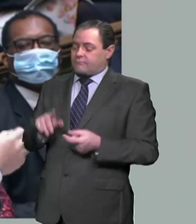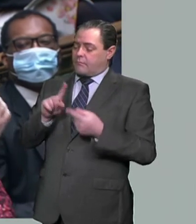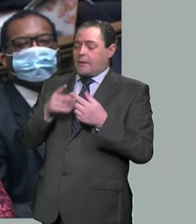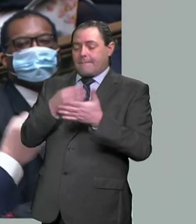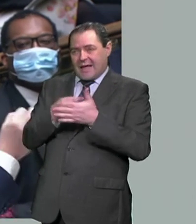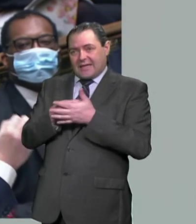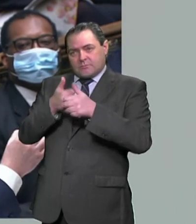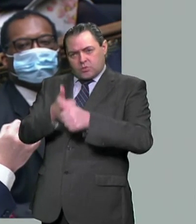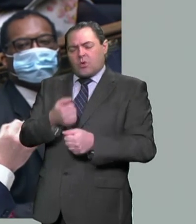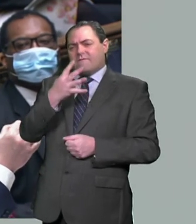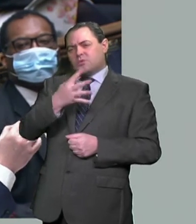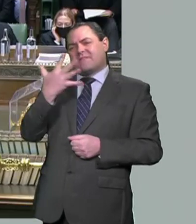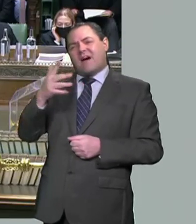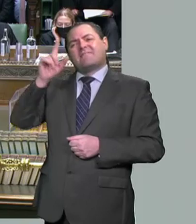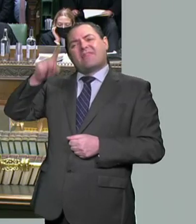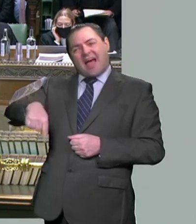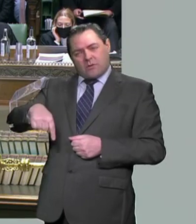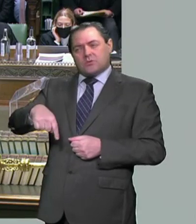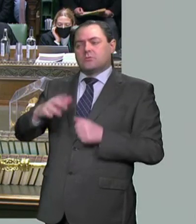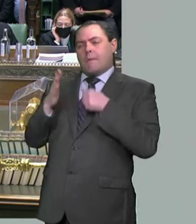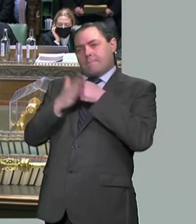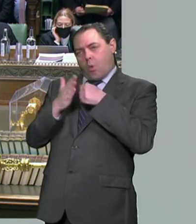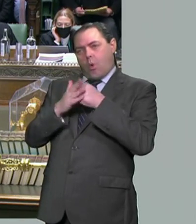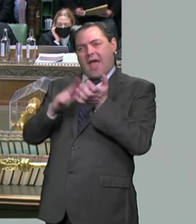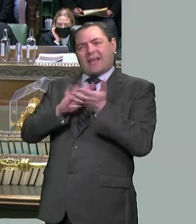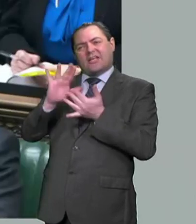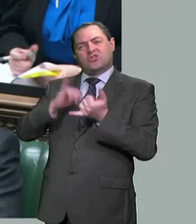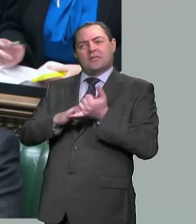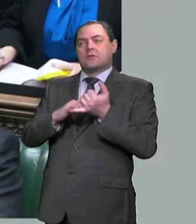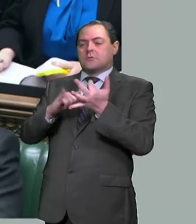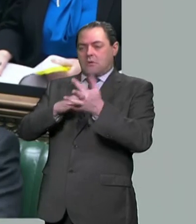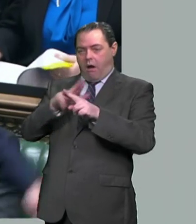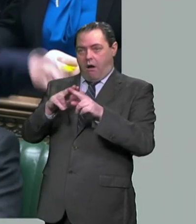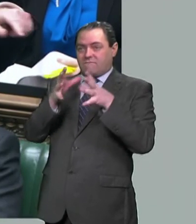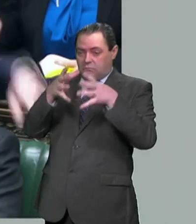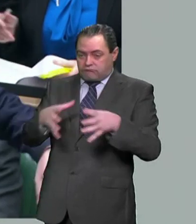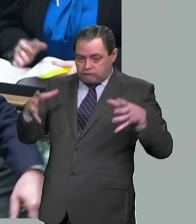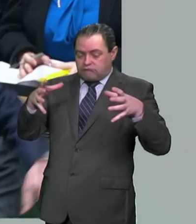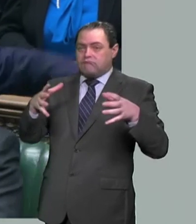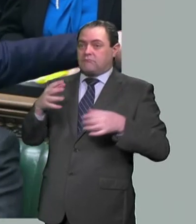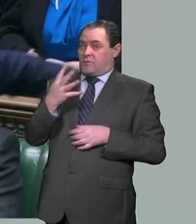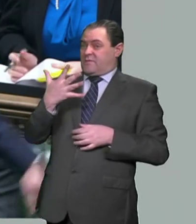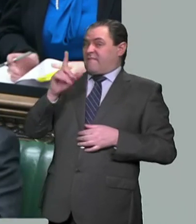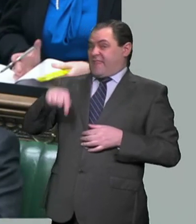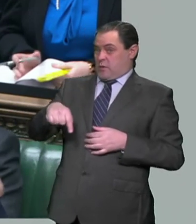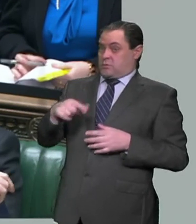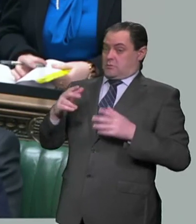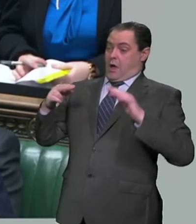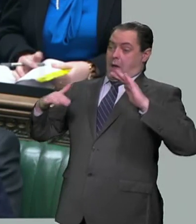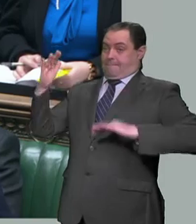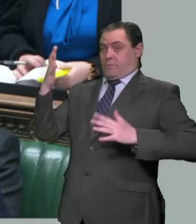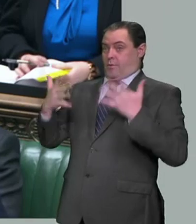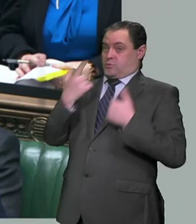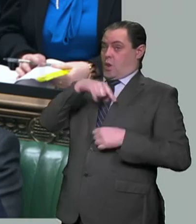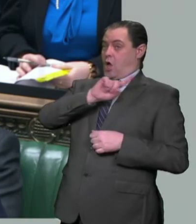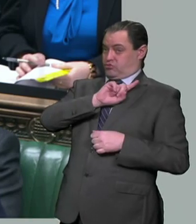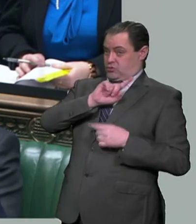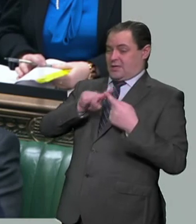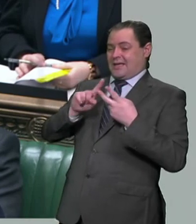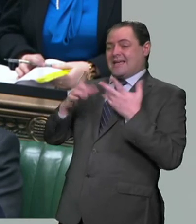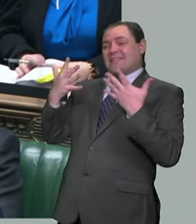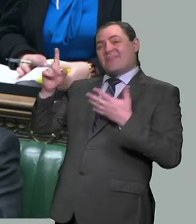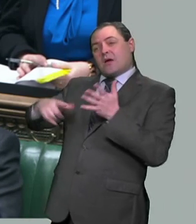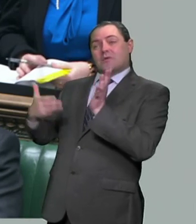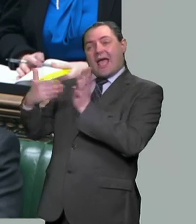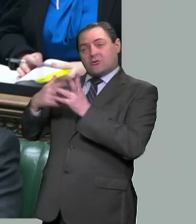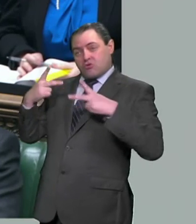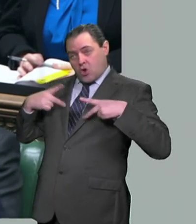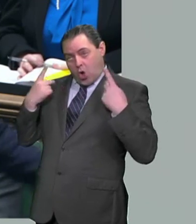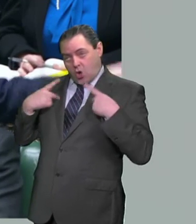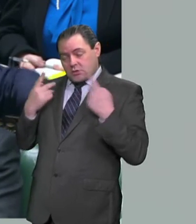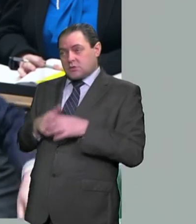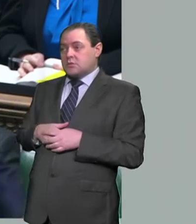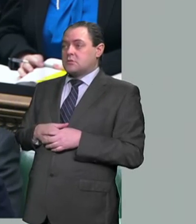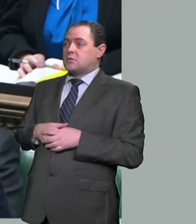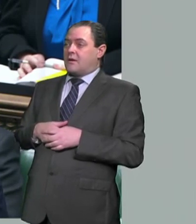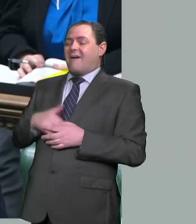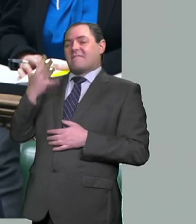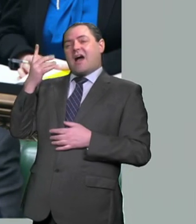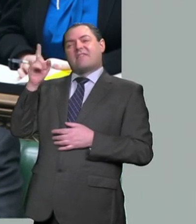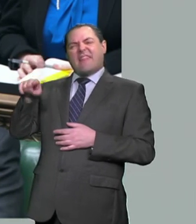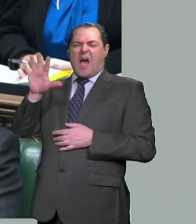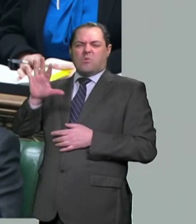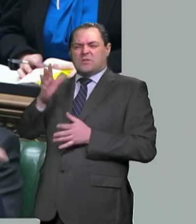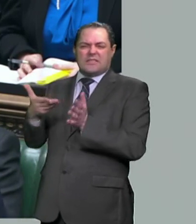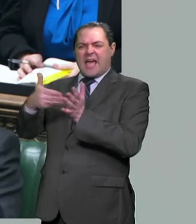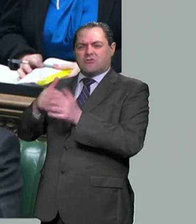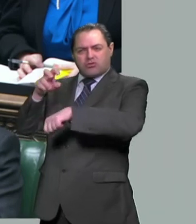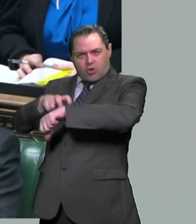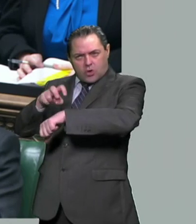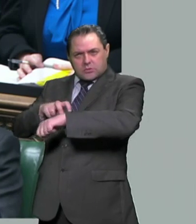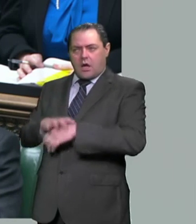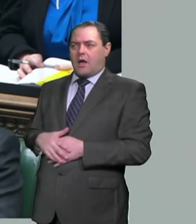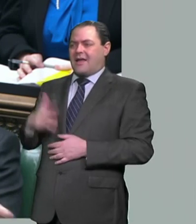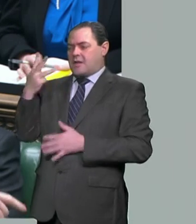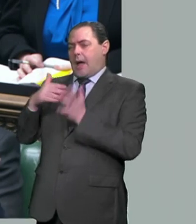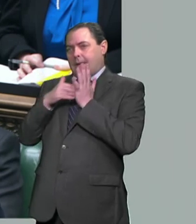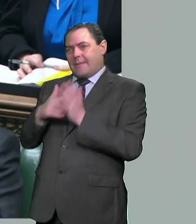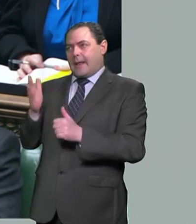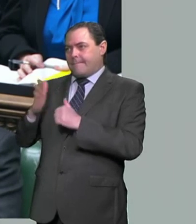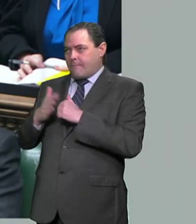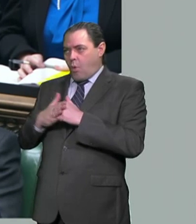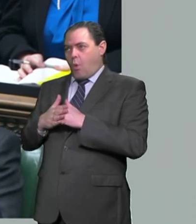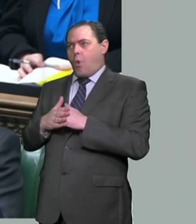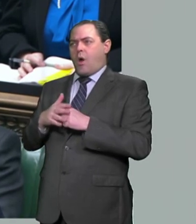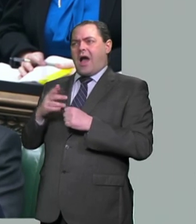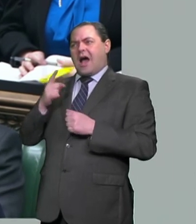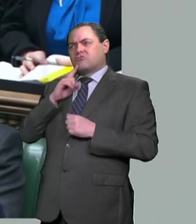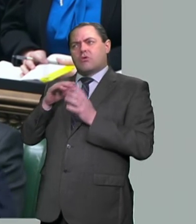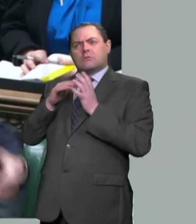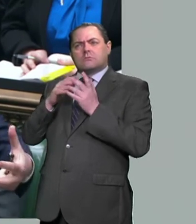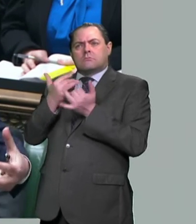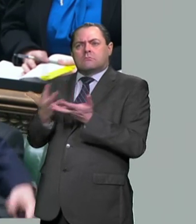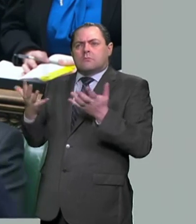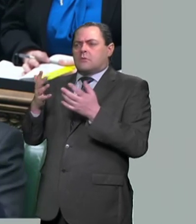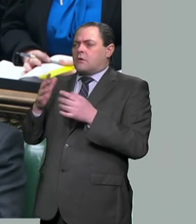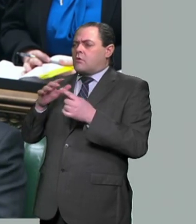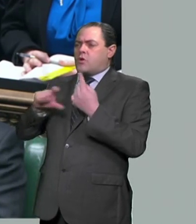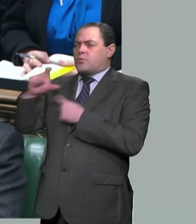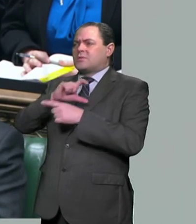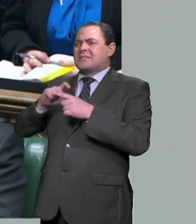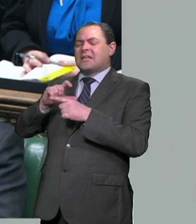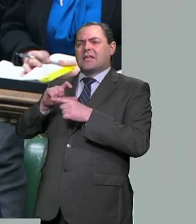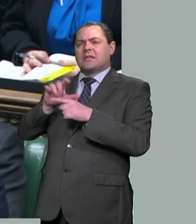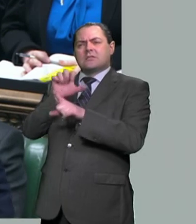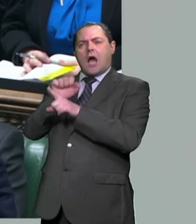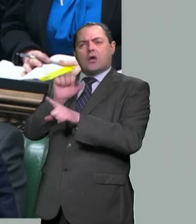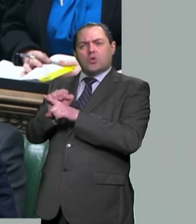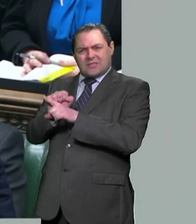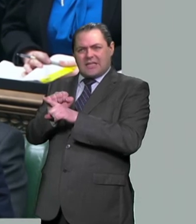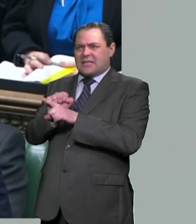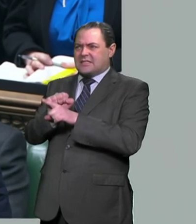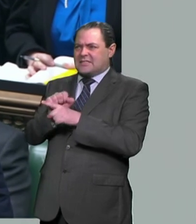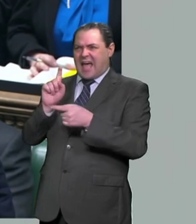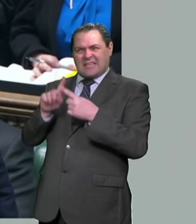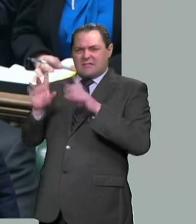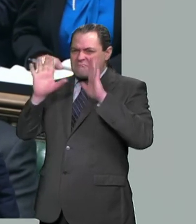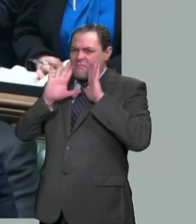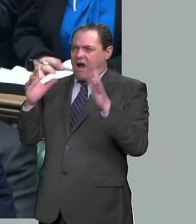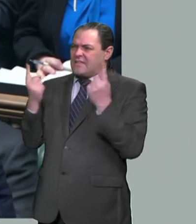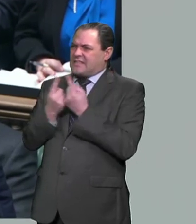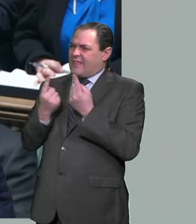We are investing now in 45,000 more NHS workers—more people in our NHS—this year than there were last year: 10,900 more nurses; about 5,000 more doctors; 9 million more scans and 100 community diagnostics hubs to help people to get the scans and the treatment that they need.